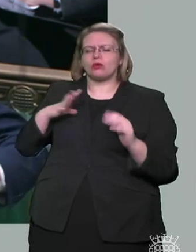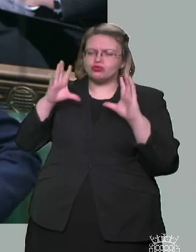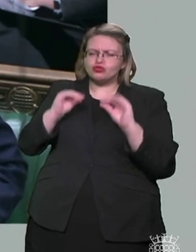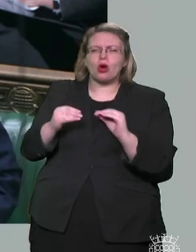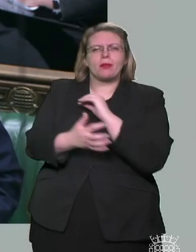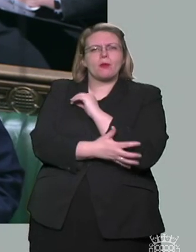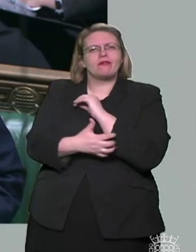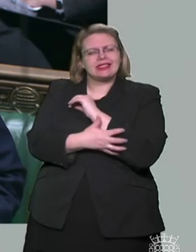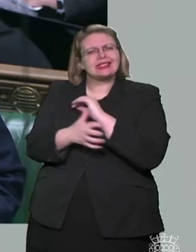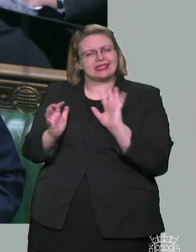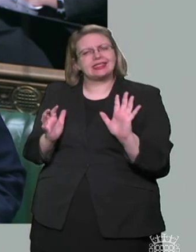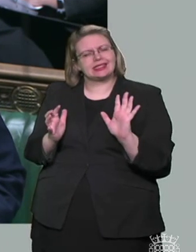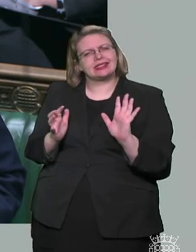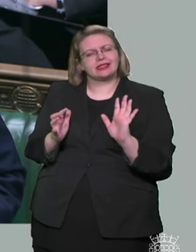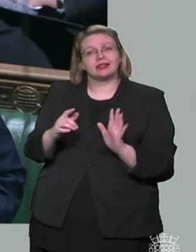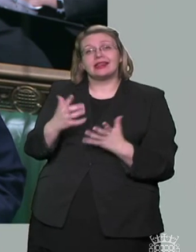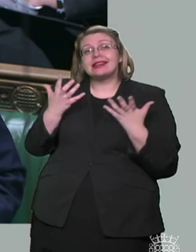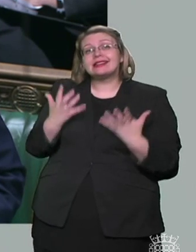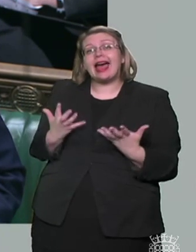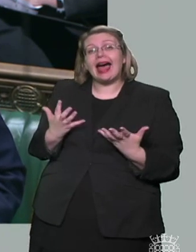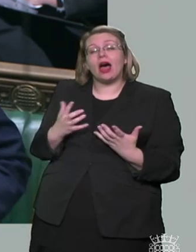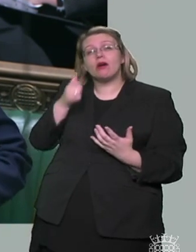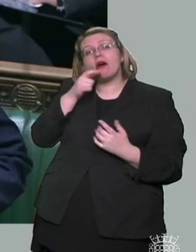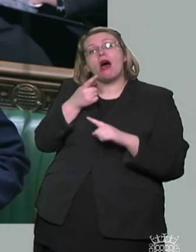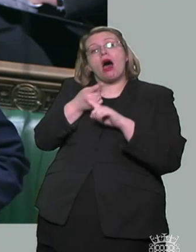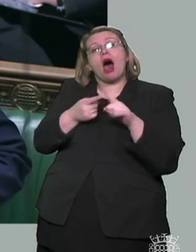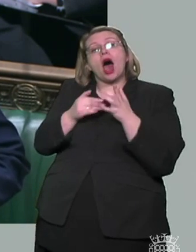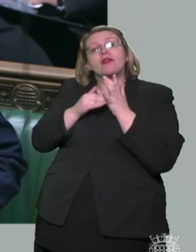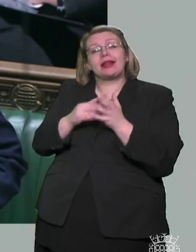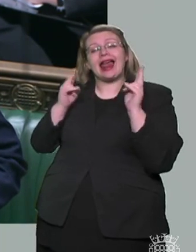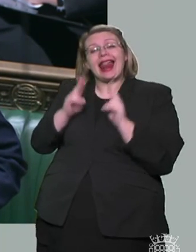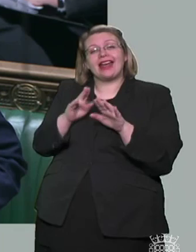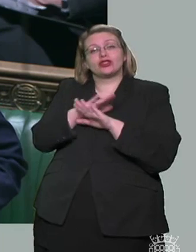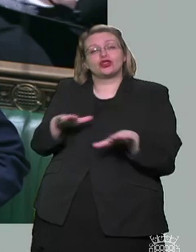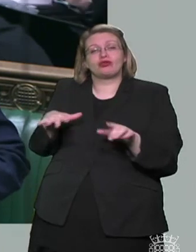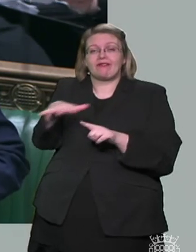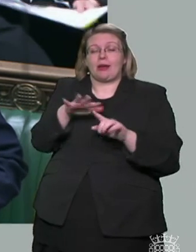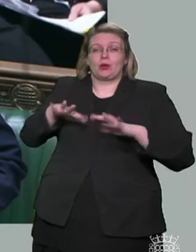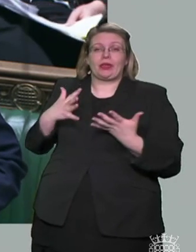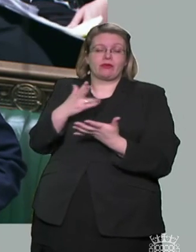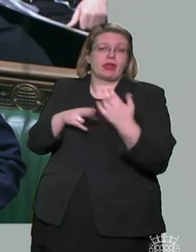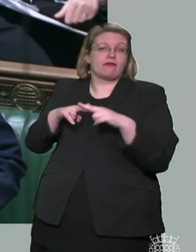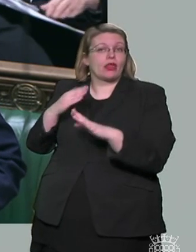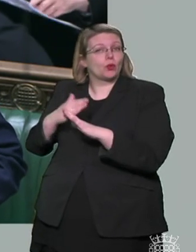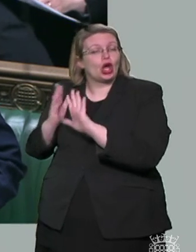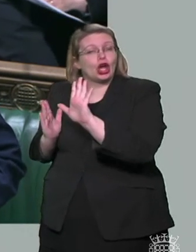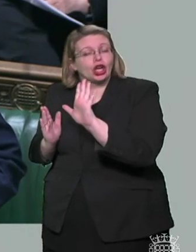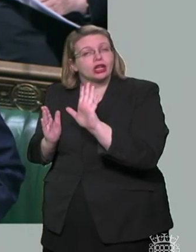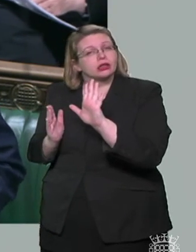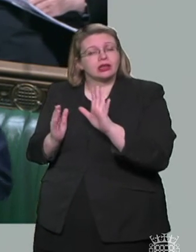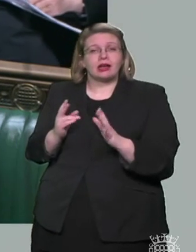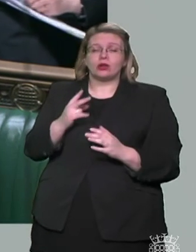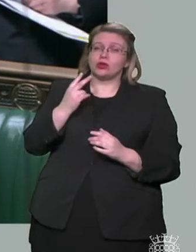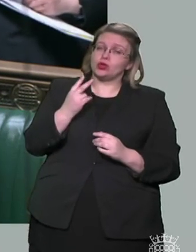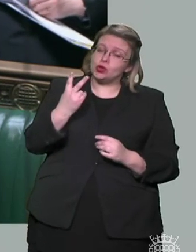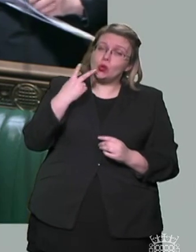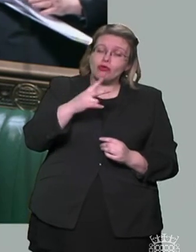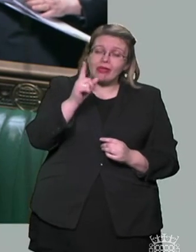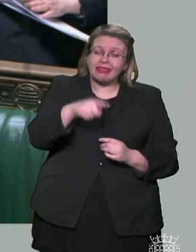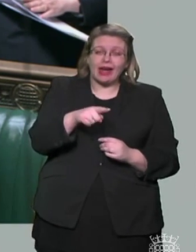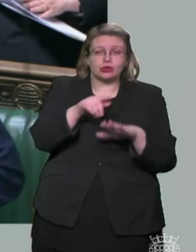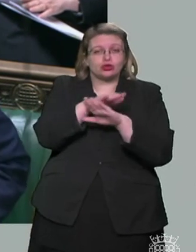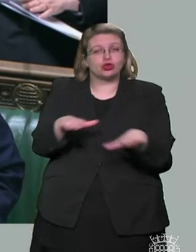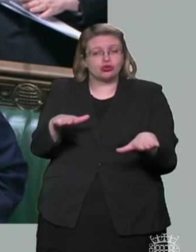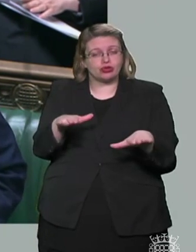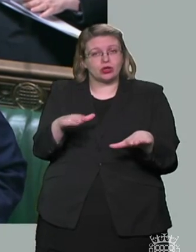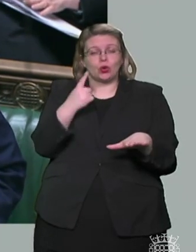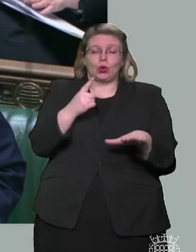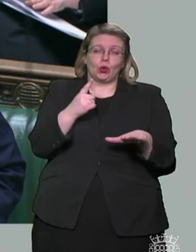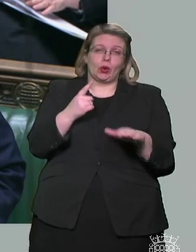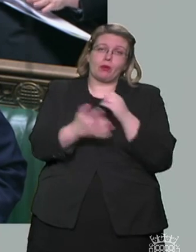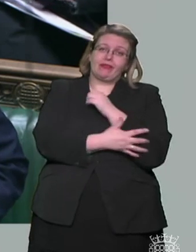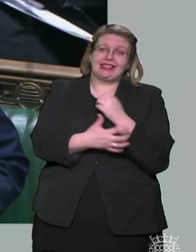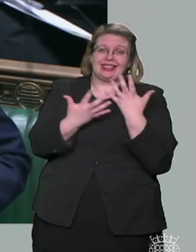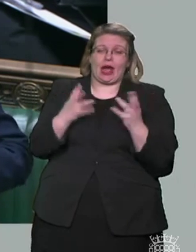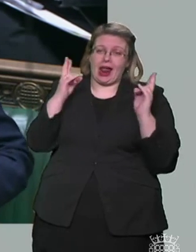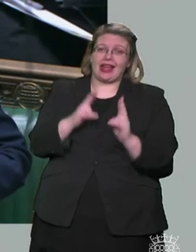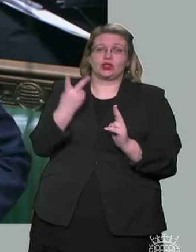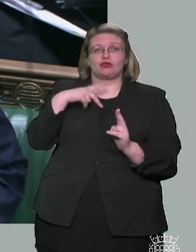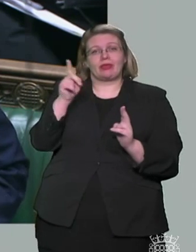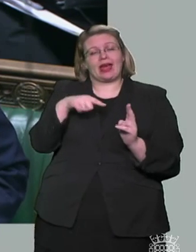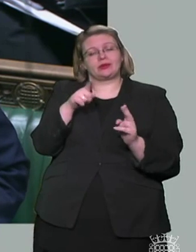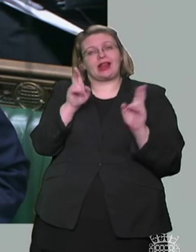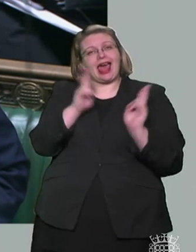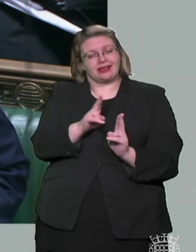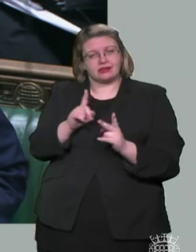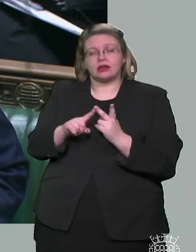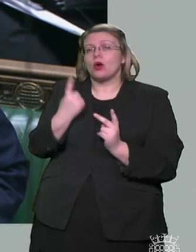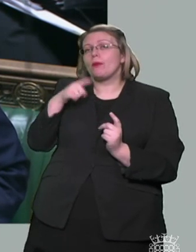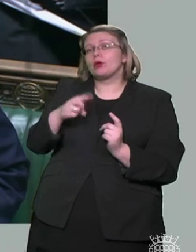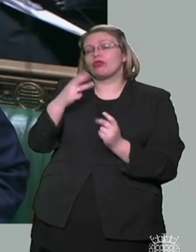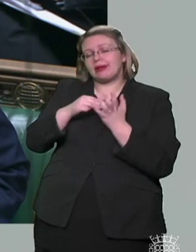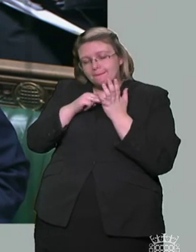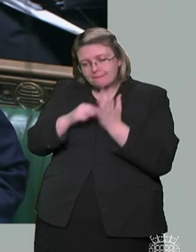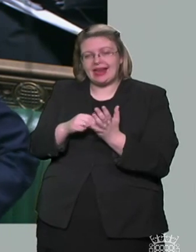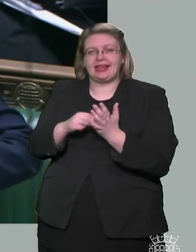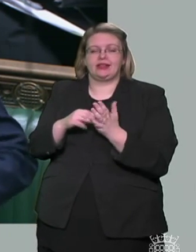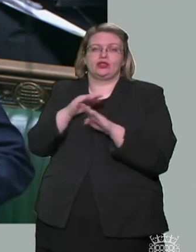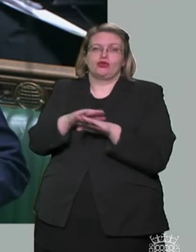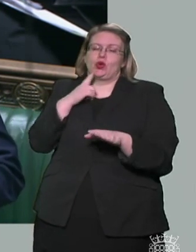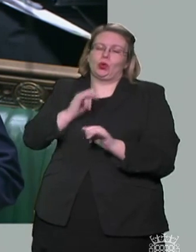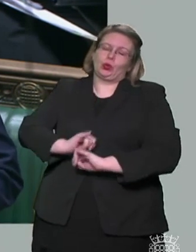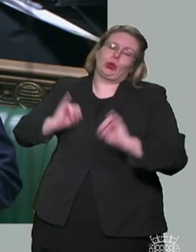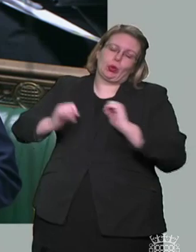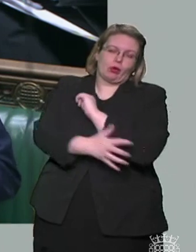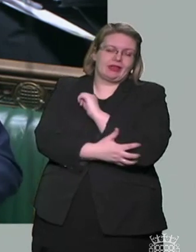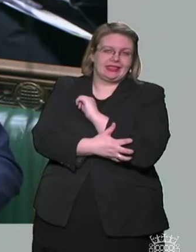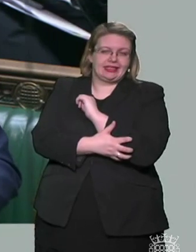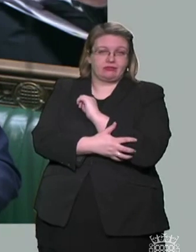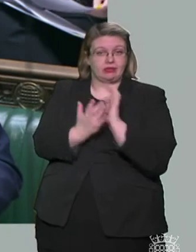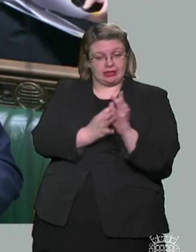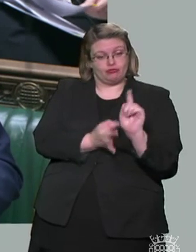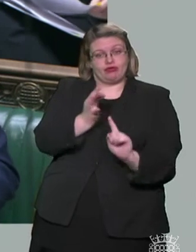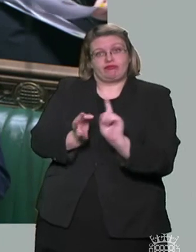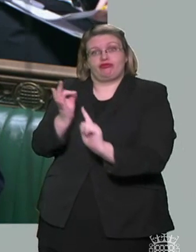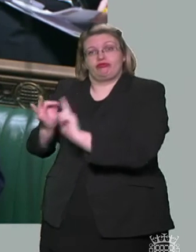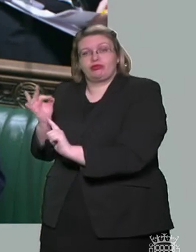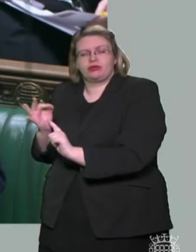That is why I am proud that there are now half a million fewer kids actually in workless households, 200,000 fewer kids—200,000 fewer—in poverty and 1.3 million fewer in absolute poverty.